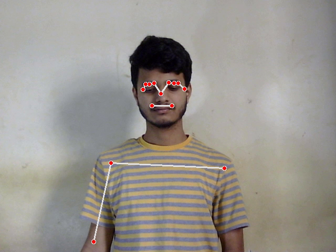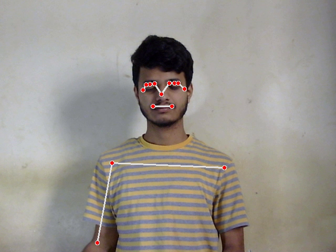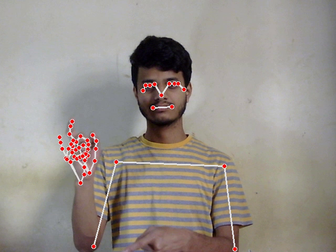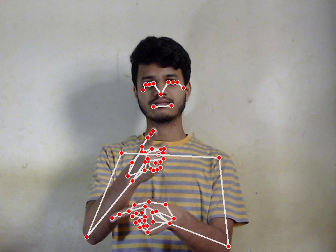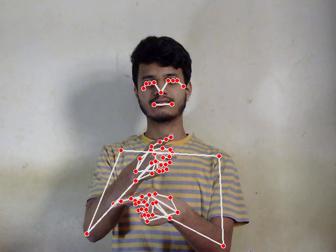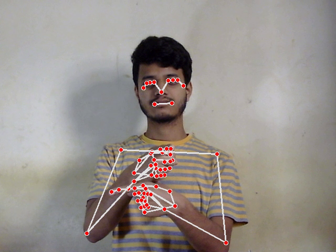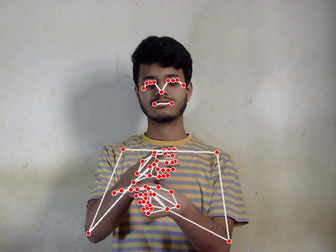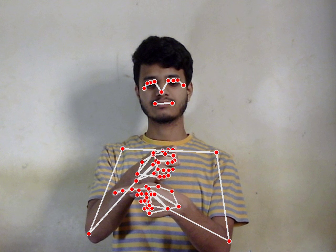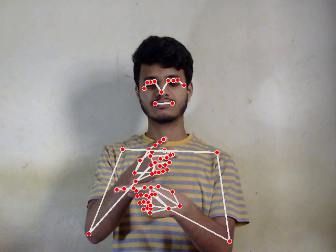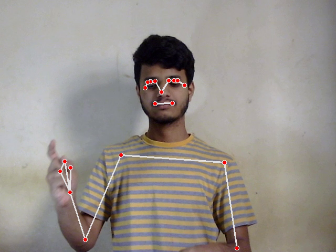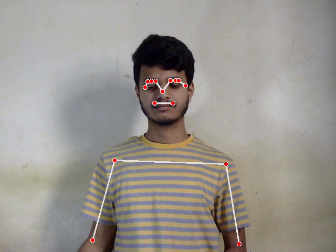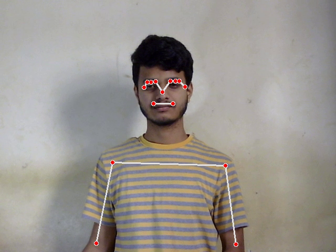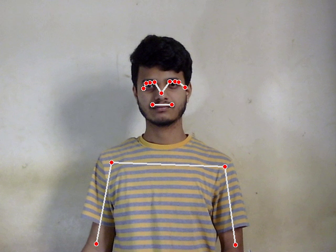right